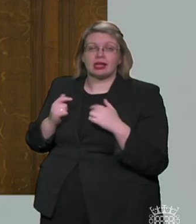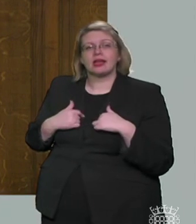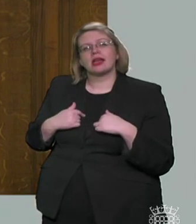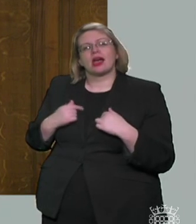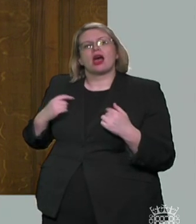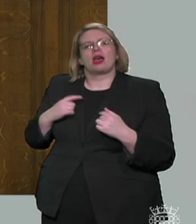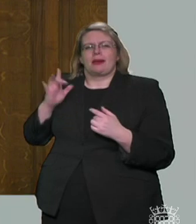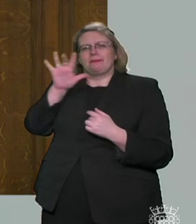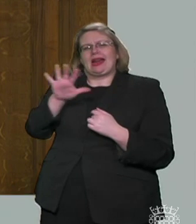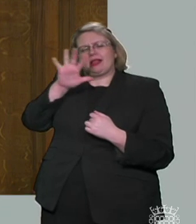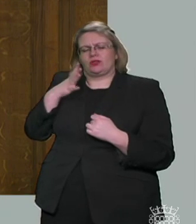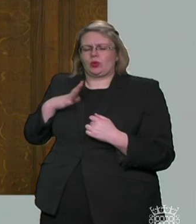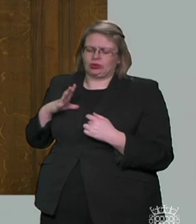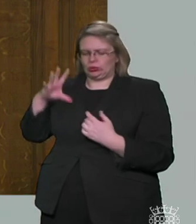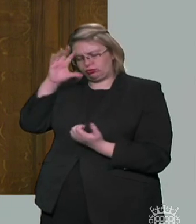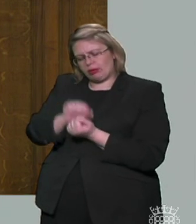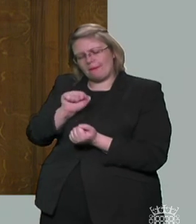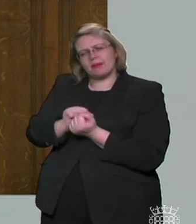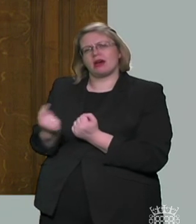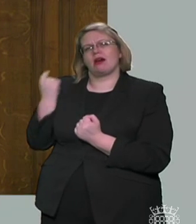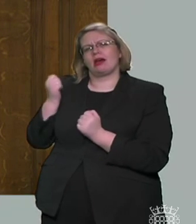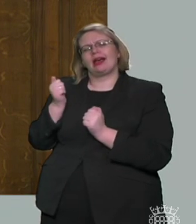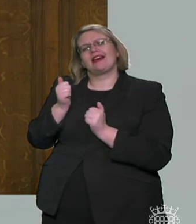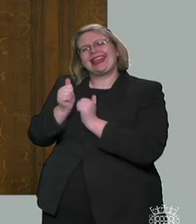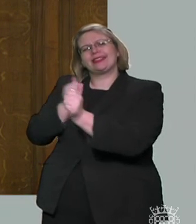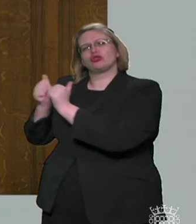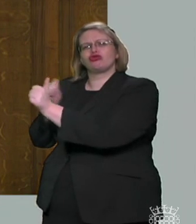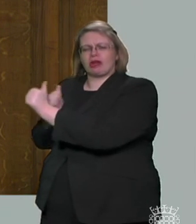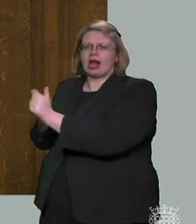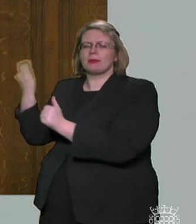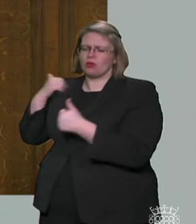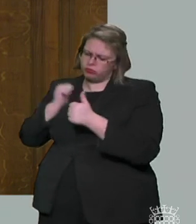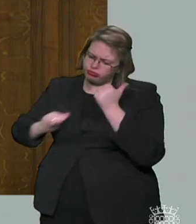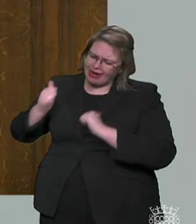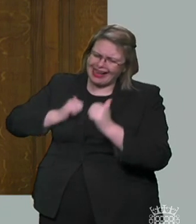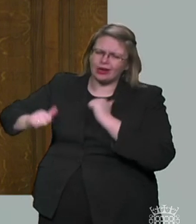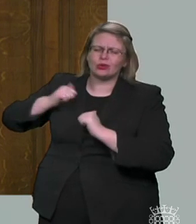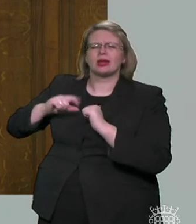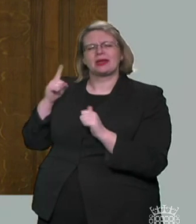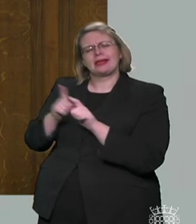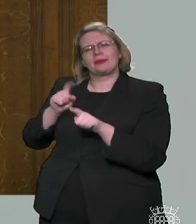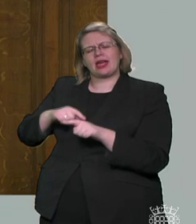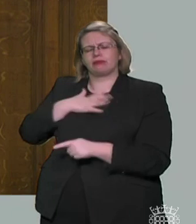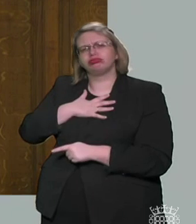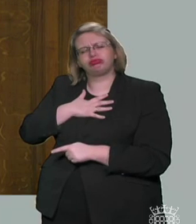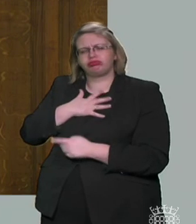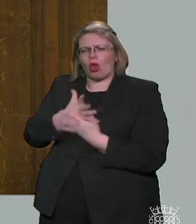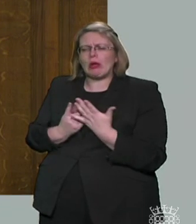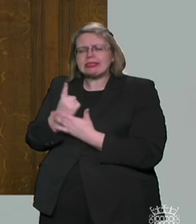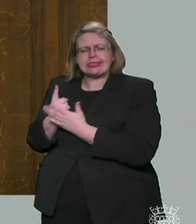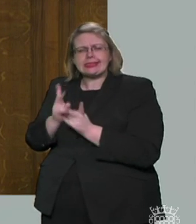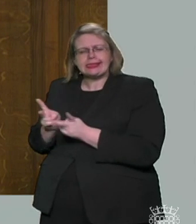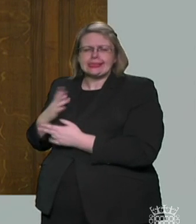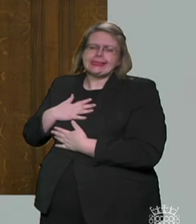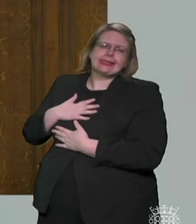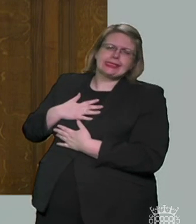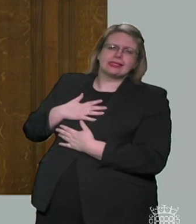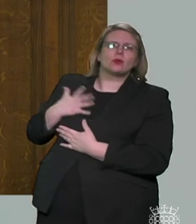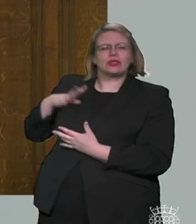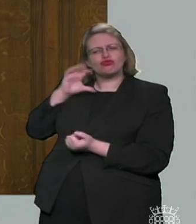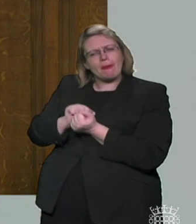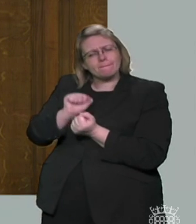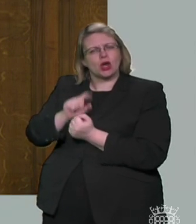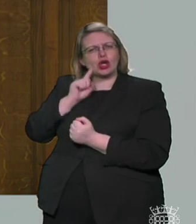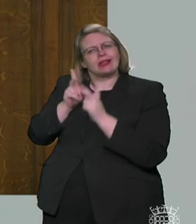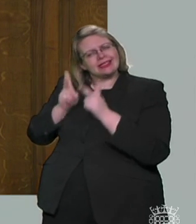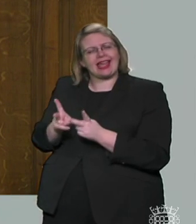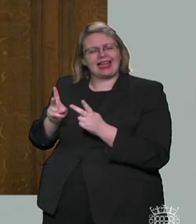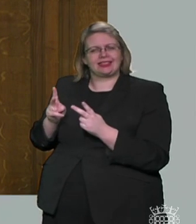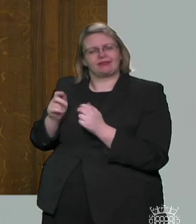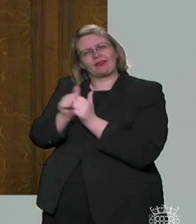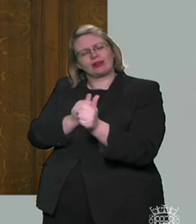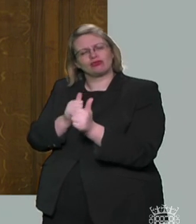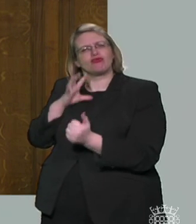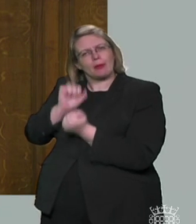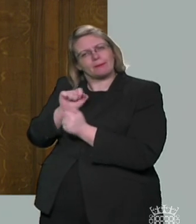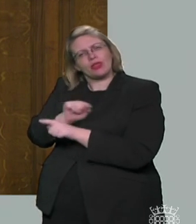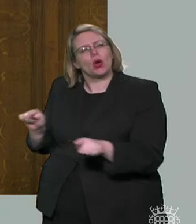May I ask my right honourable Friend, therefore, to reaffirm his commitment today to the Black Country to ensure that we honour the legacy of those girls from that factory in Dudley Port 100 years ago?